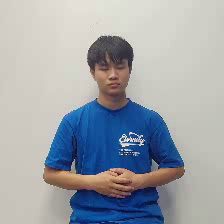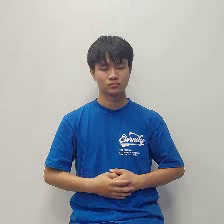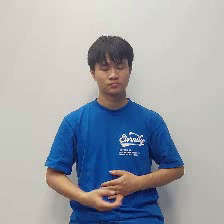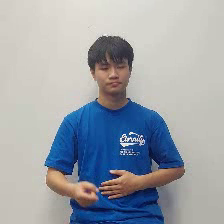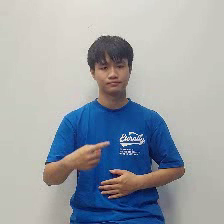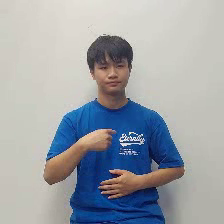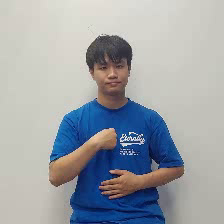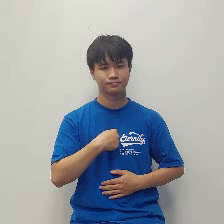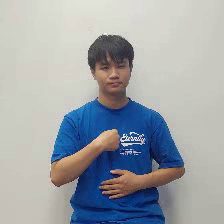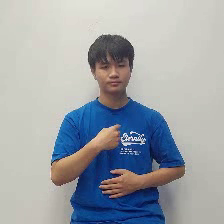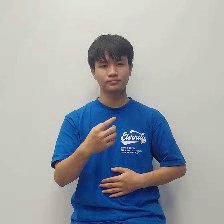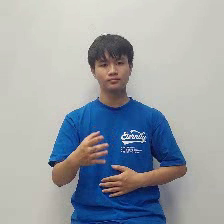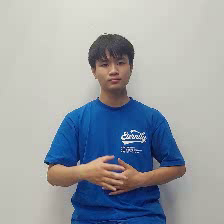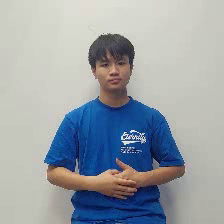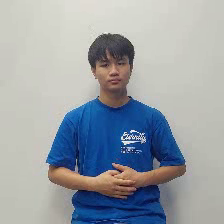Tôi